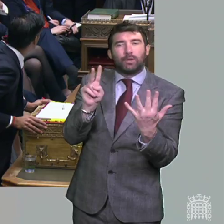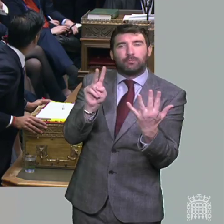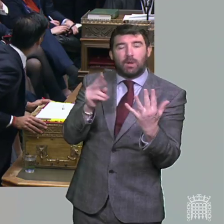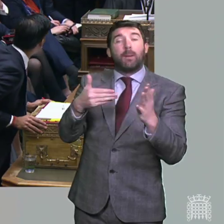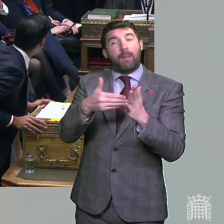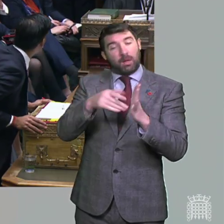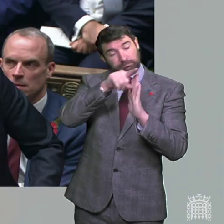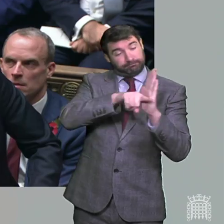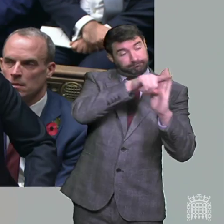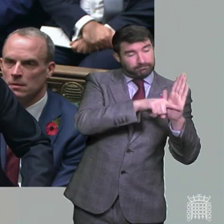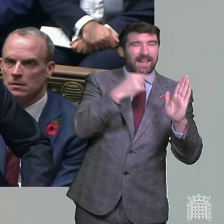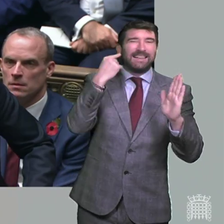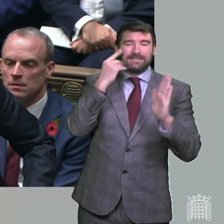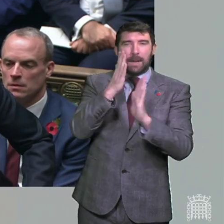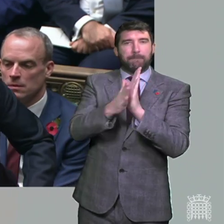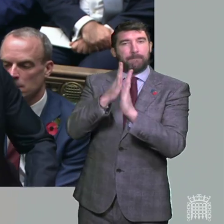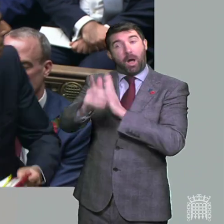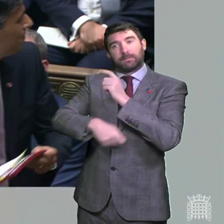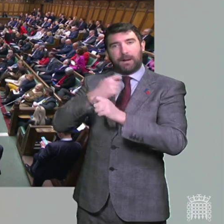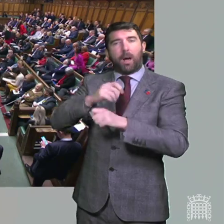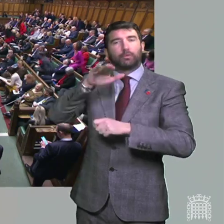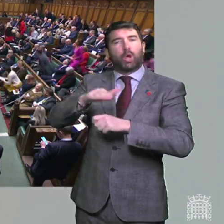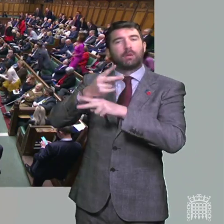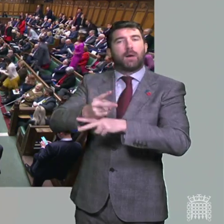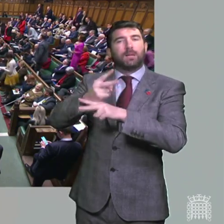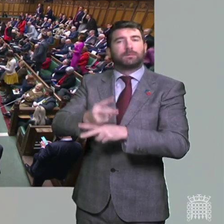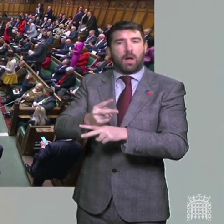We will respond to all those proposals in very short order.